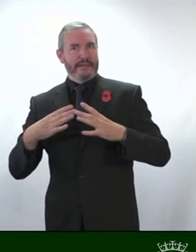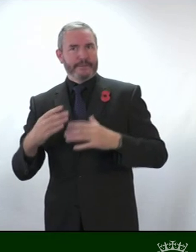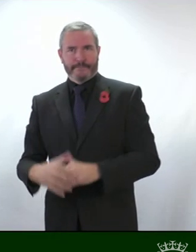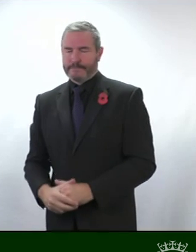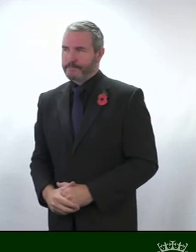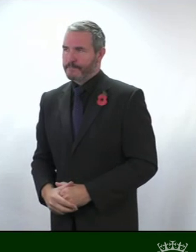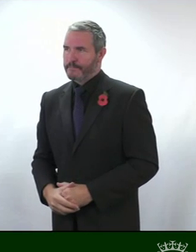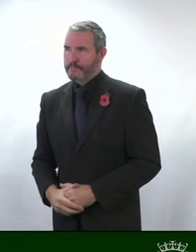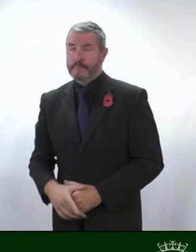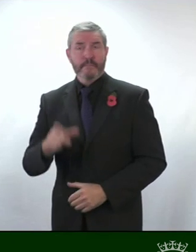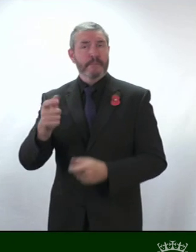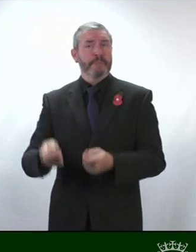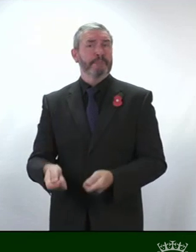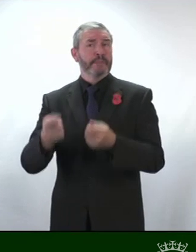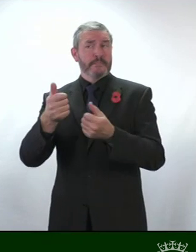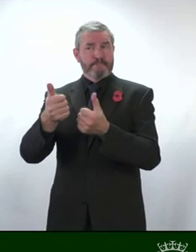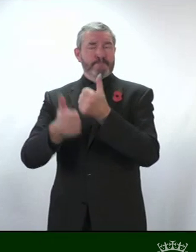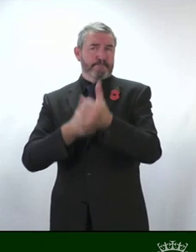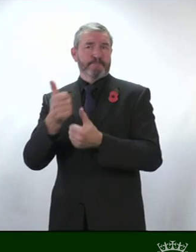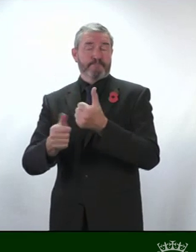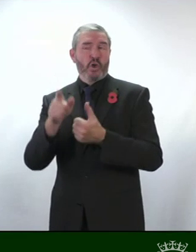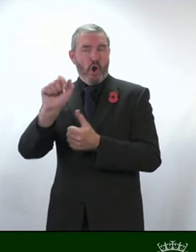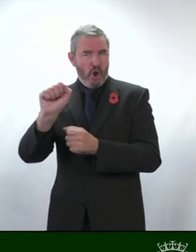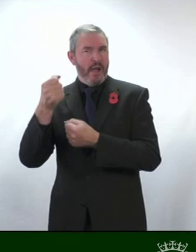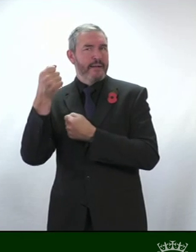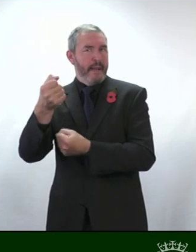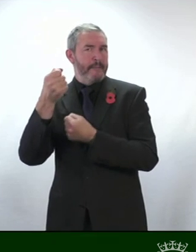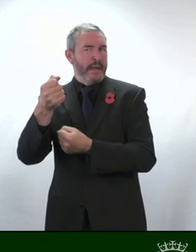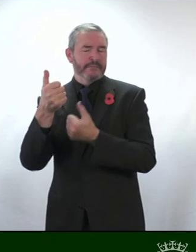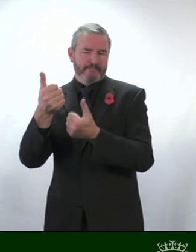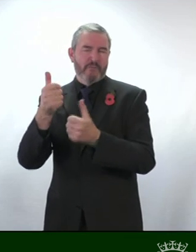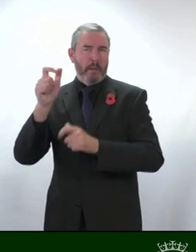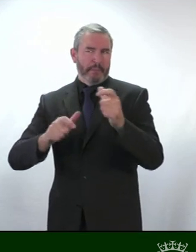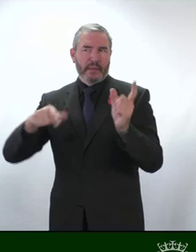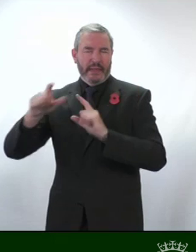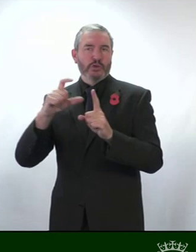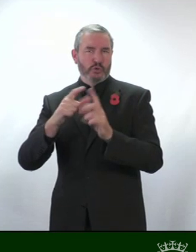I thank my hon. Friend and I congratulate her on her campaign for the people of Dover.